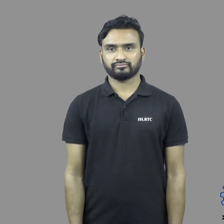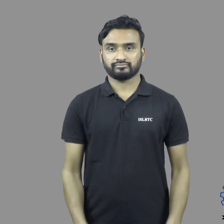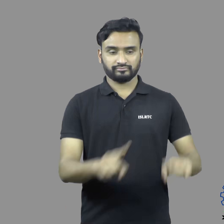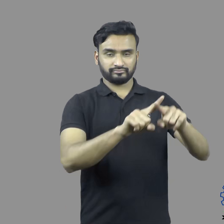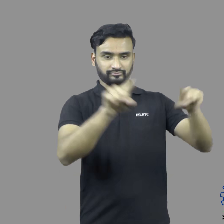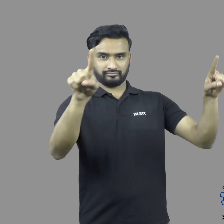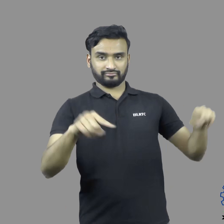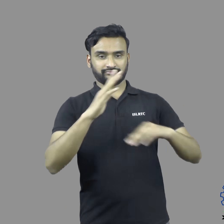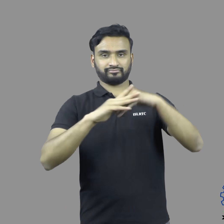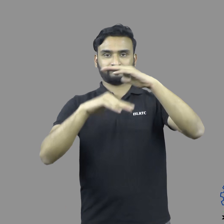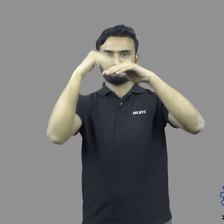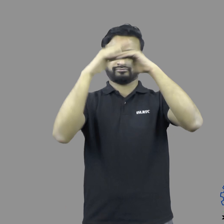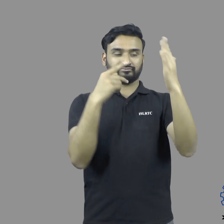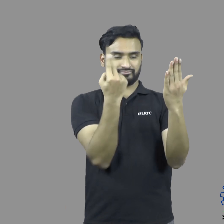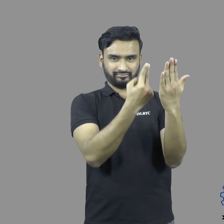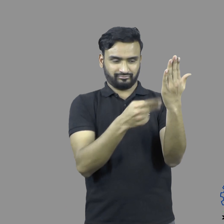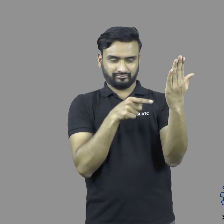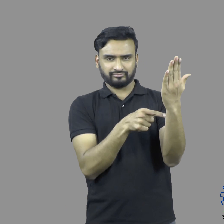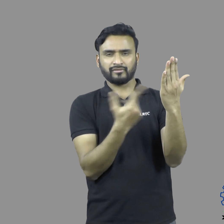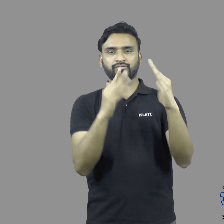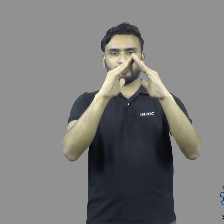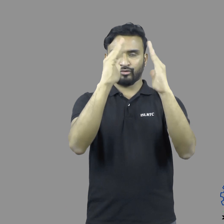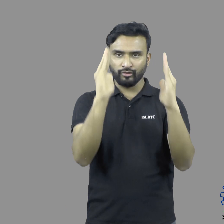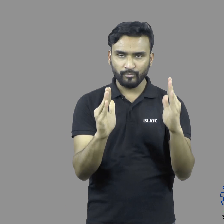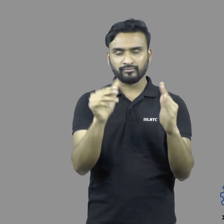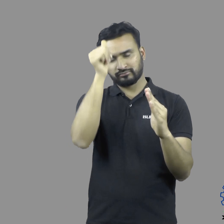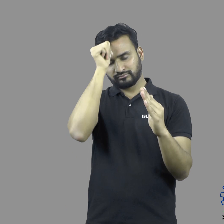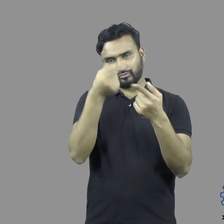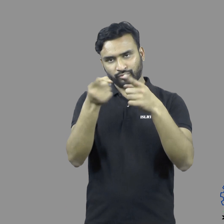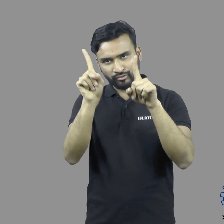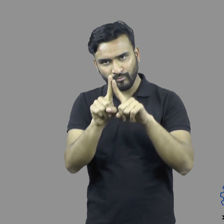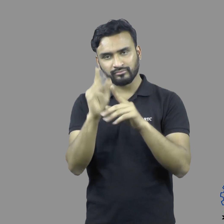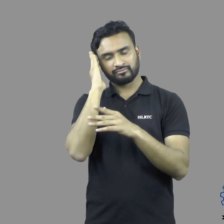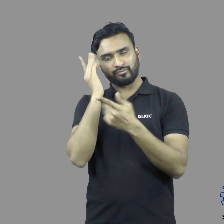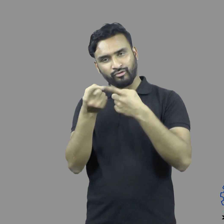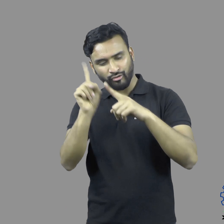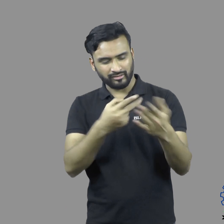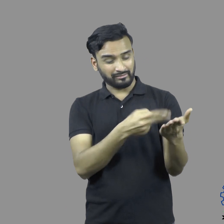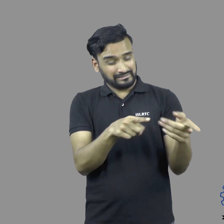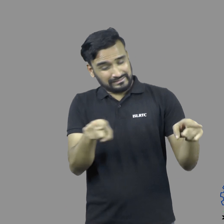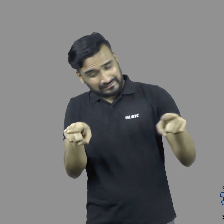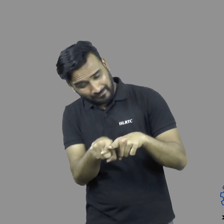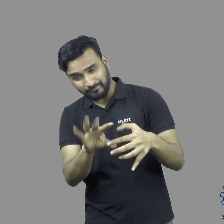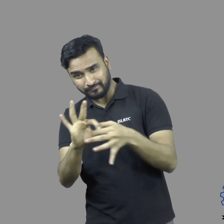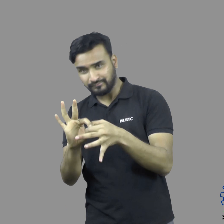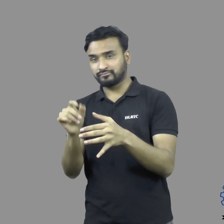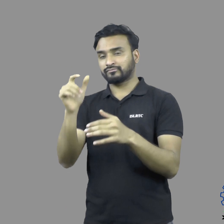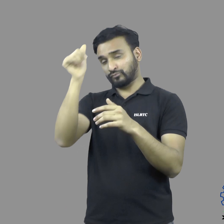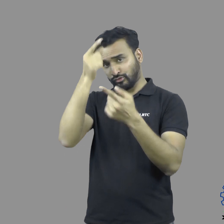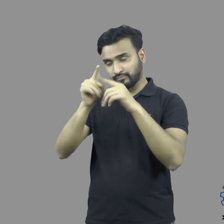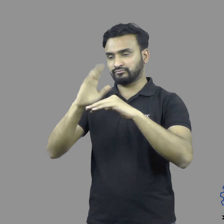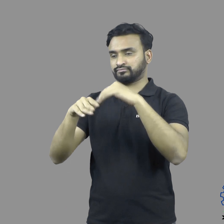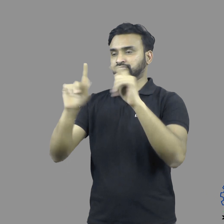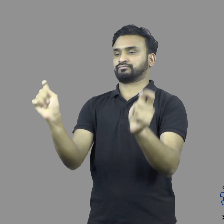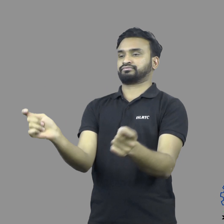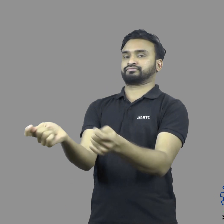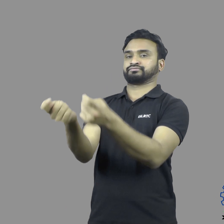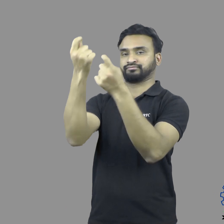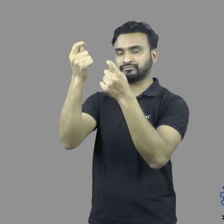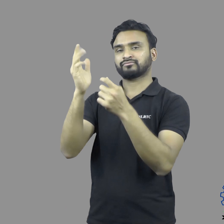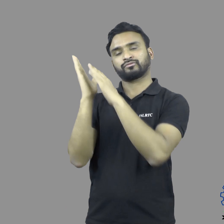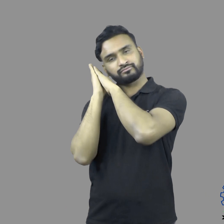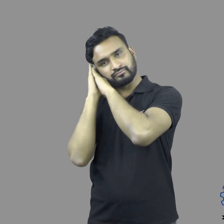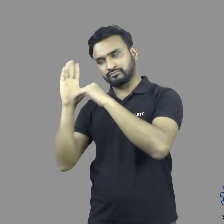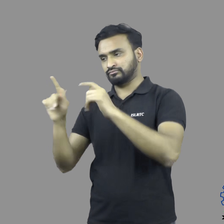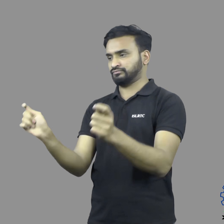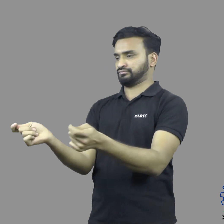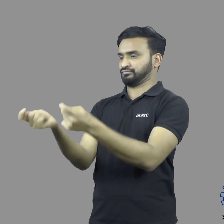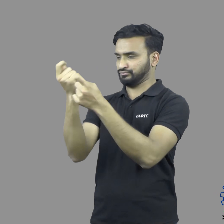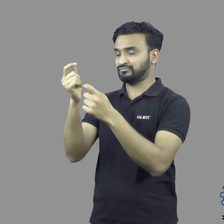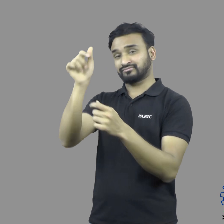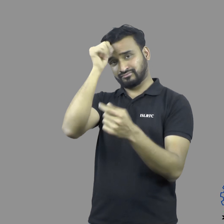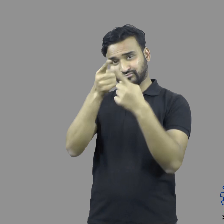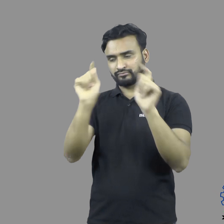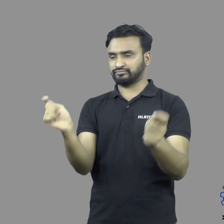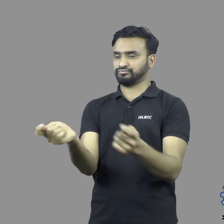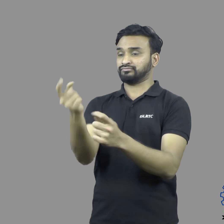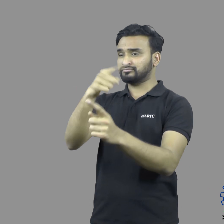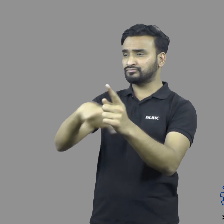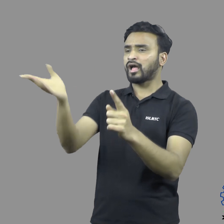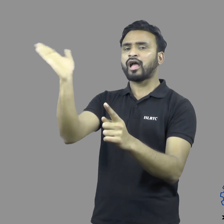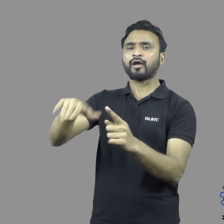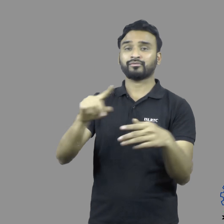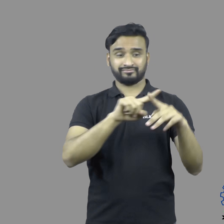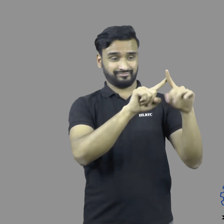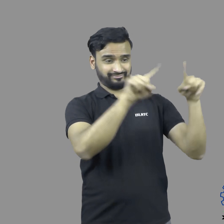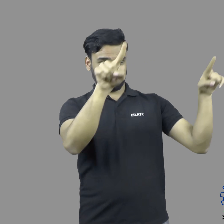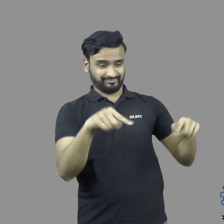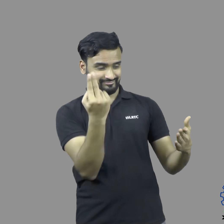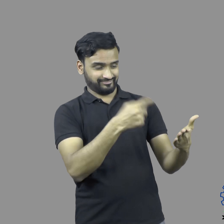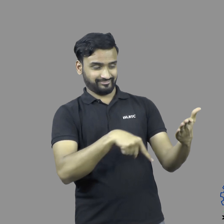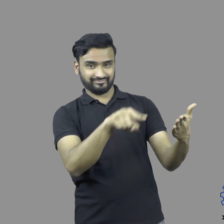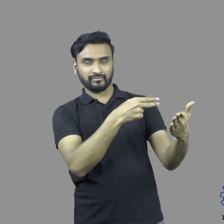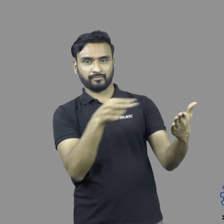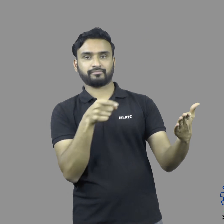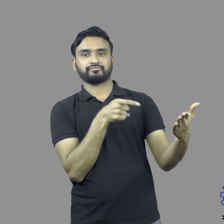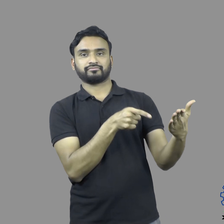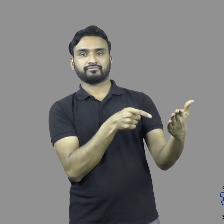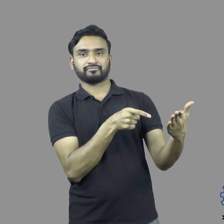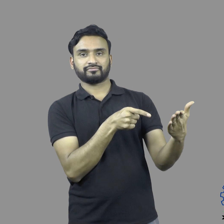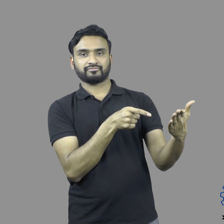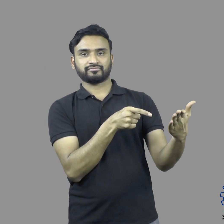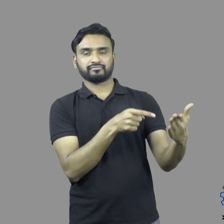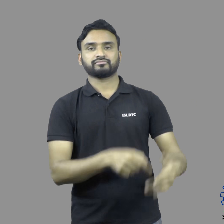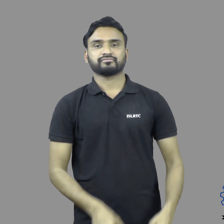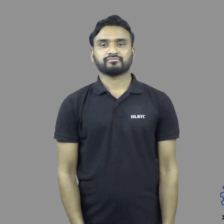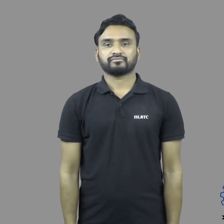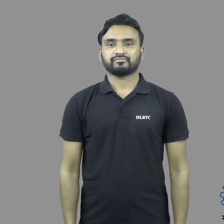Construction Plan